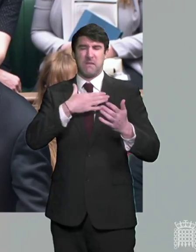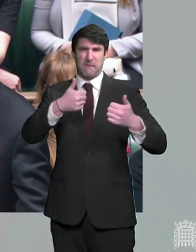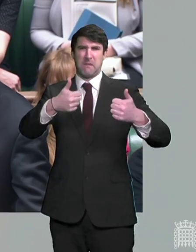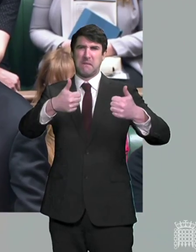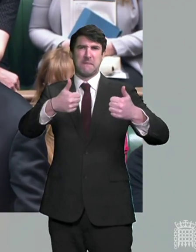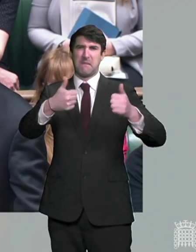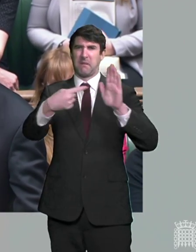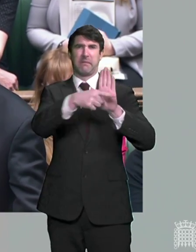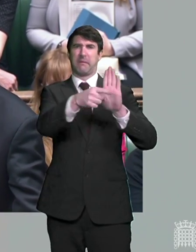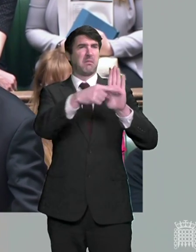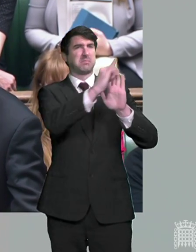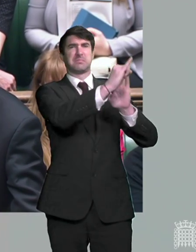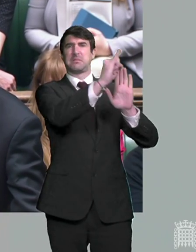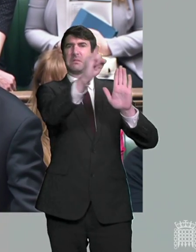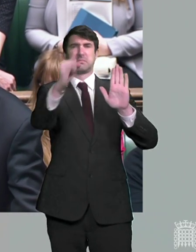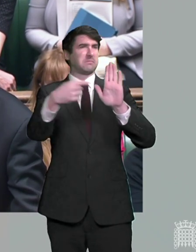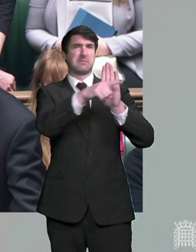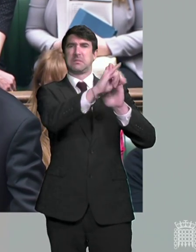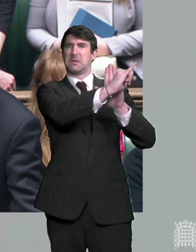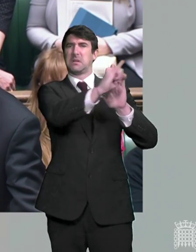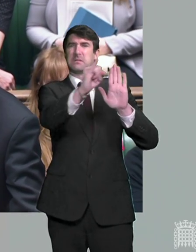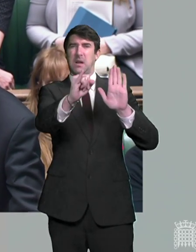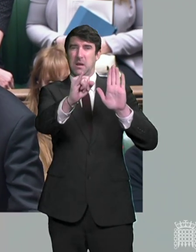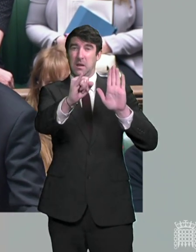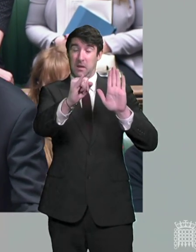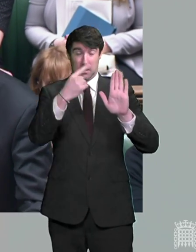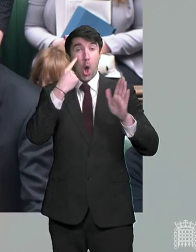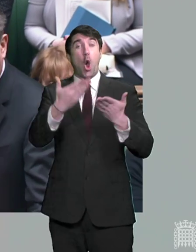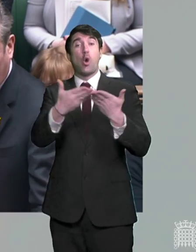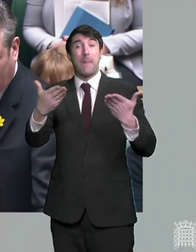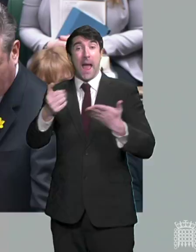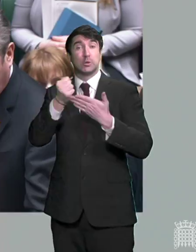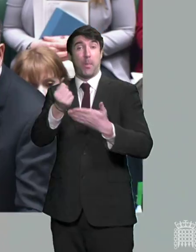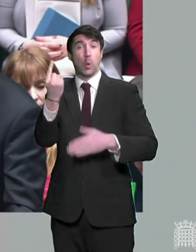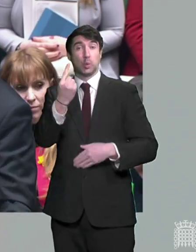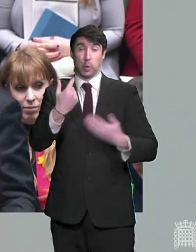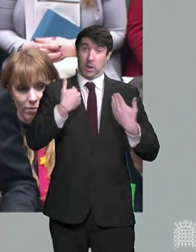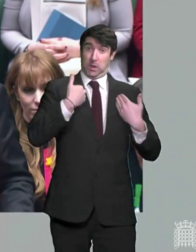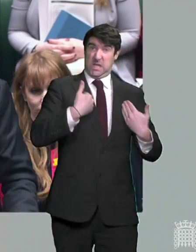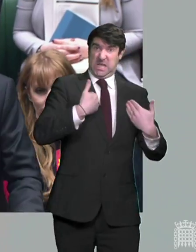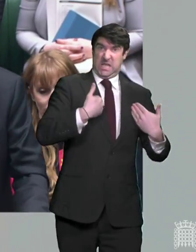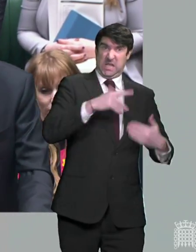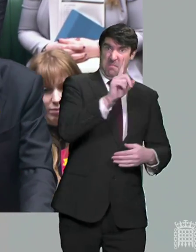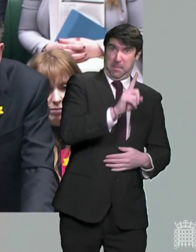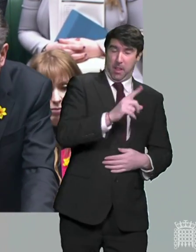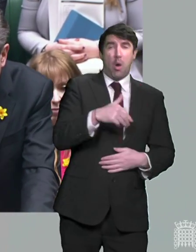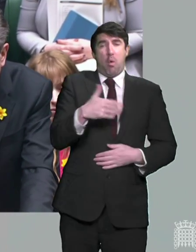He is choosing tax avoiders over hard-working parents.